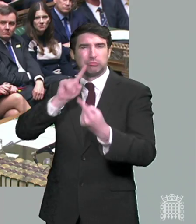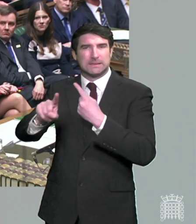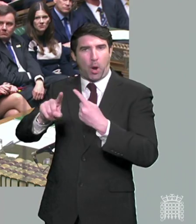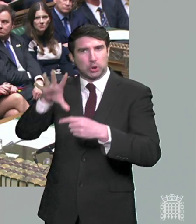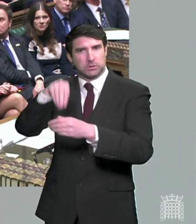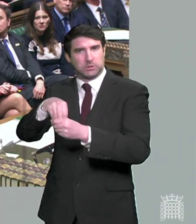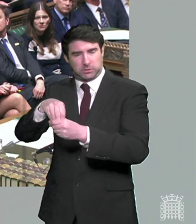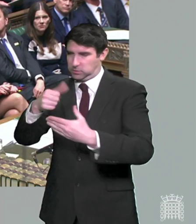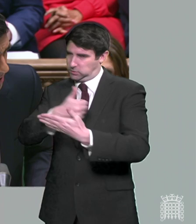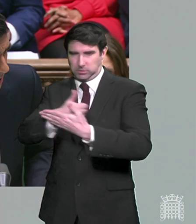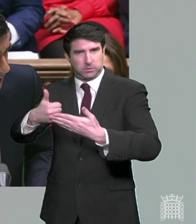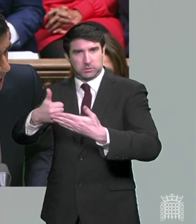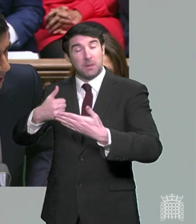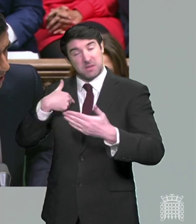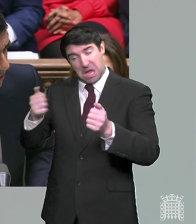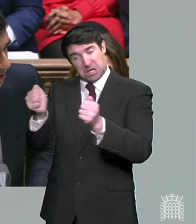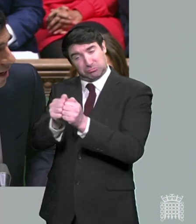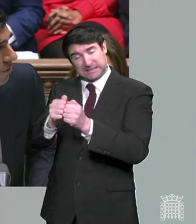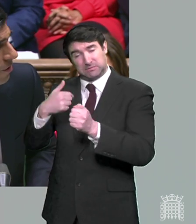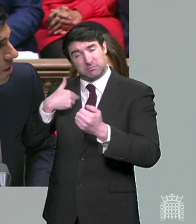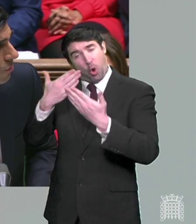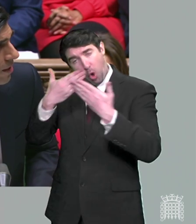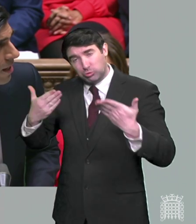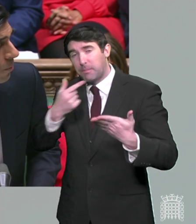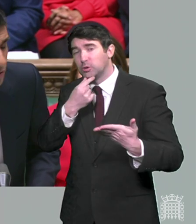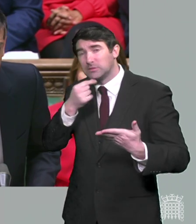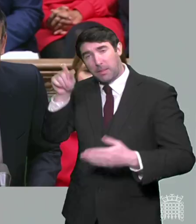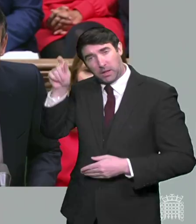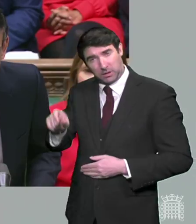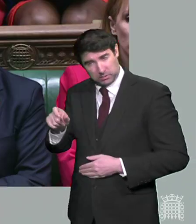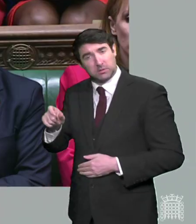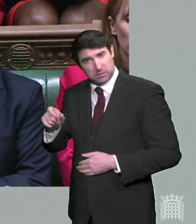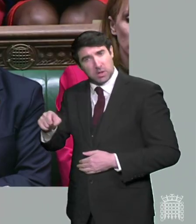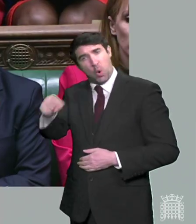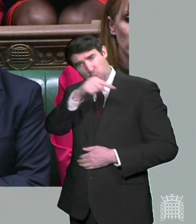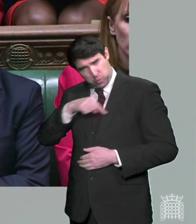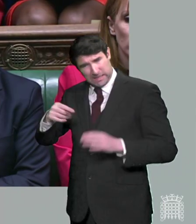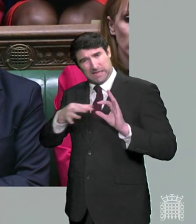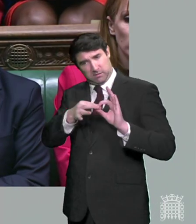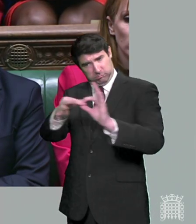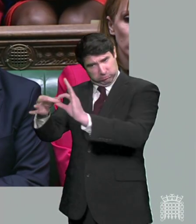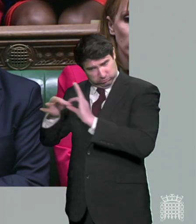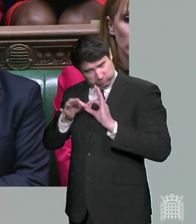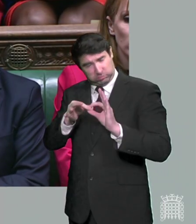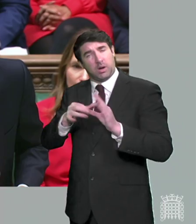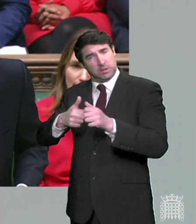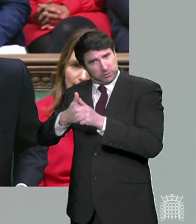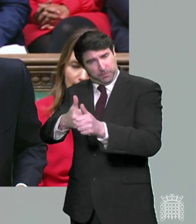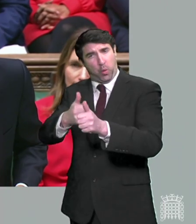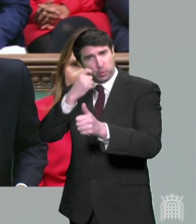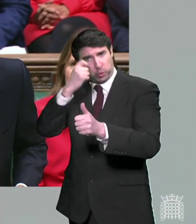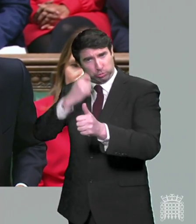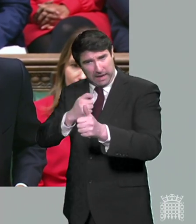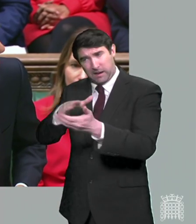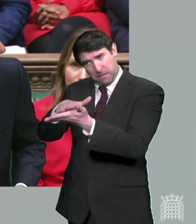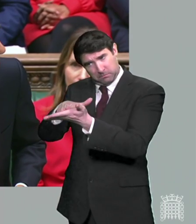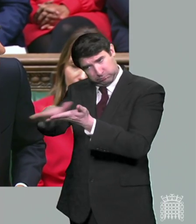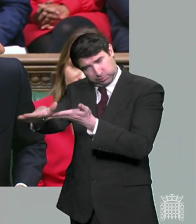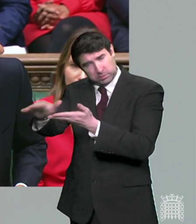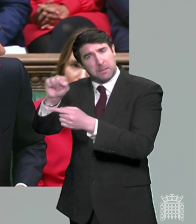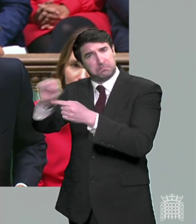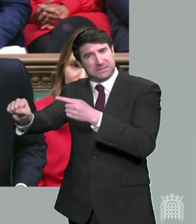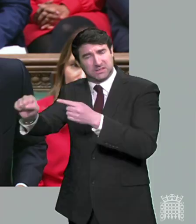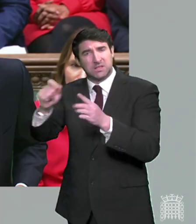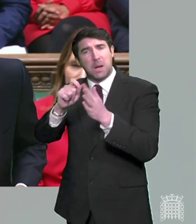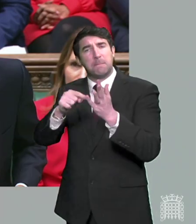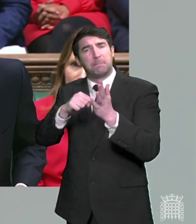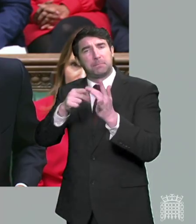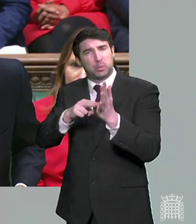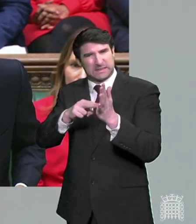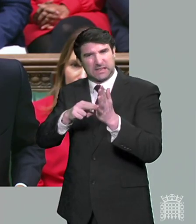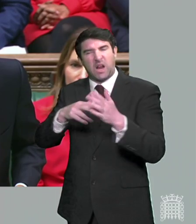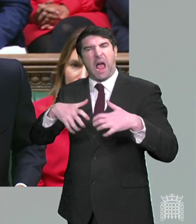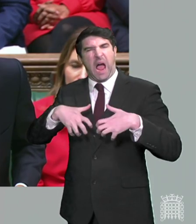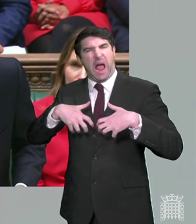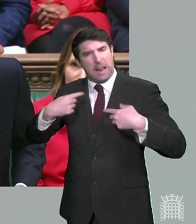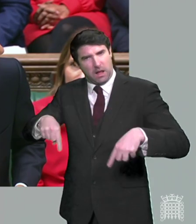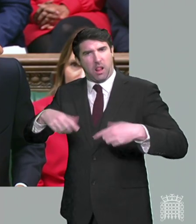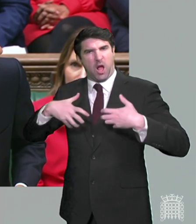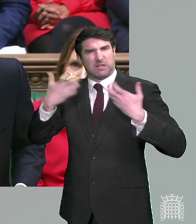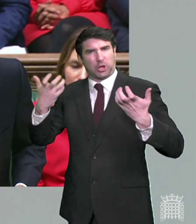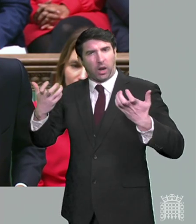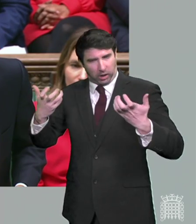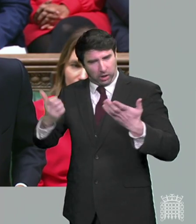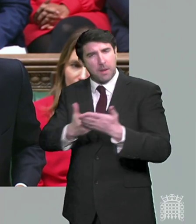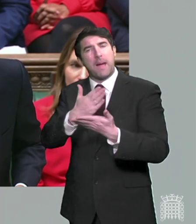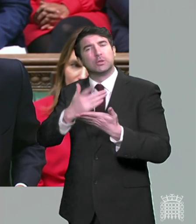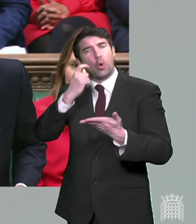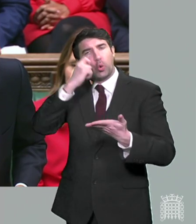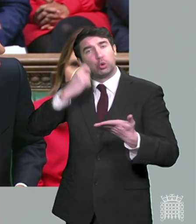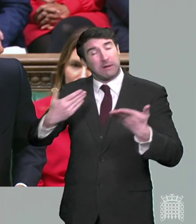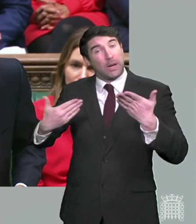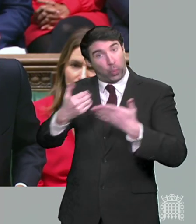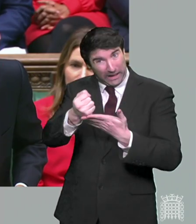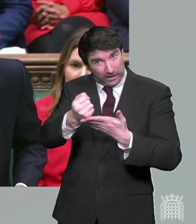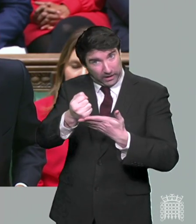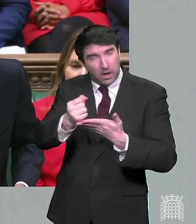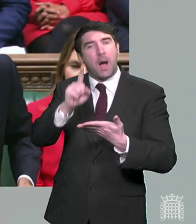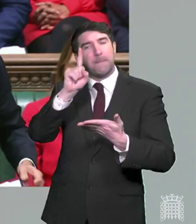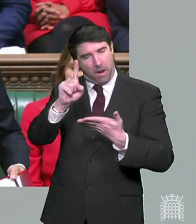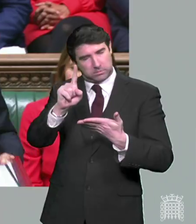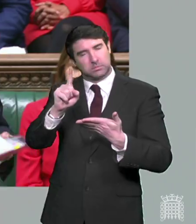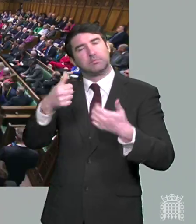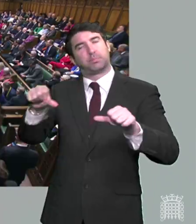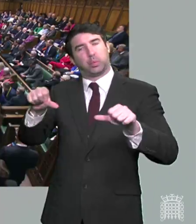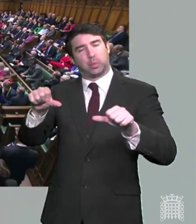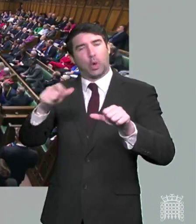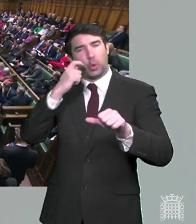I join the right honourable and learned Gentleman in saying that this House and this country will stand united with Ukraine until we ensure the defeat of Vladimir Putin’s unprovoked, unsanctioned aggression and that we will ensure not only that Ukraine is victorious but that we bring peace to its people.